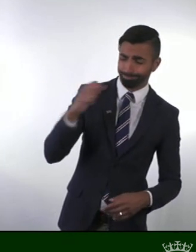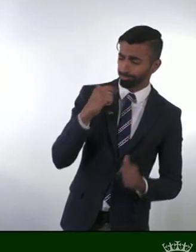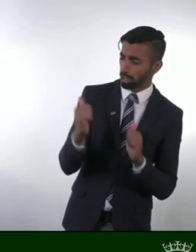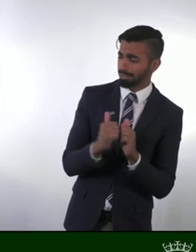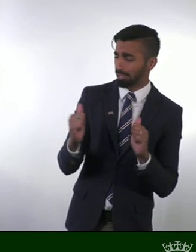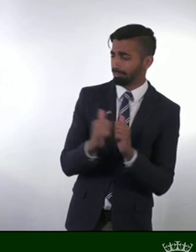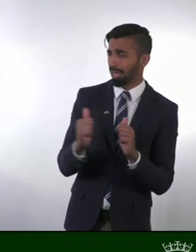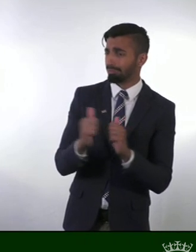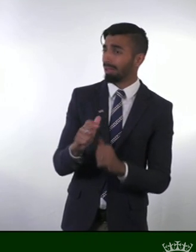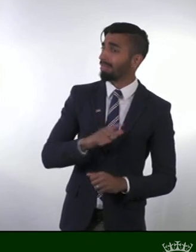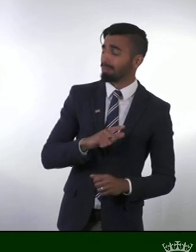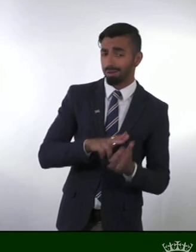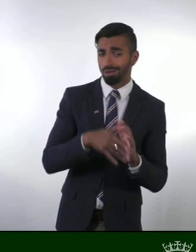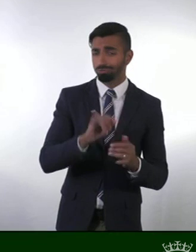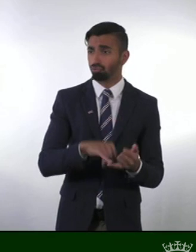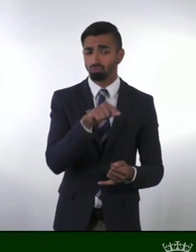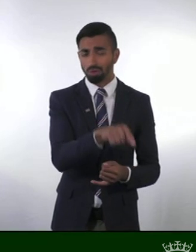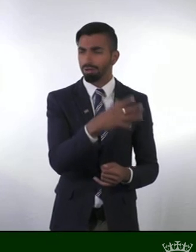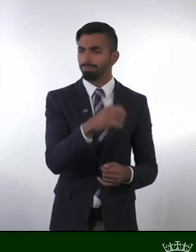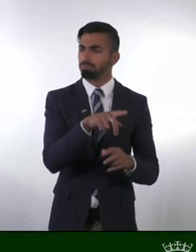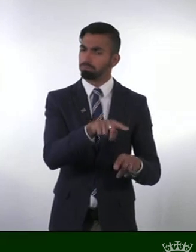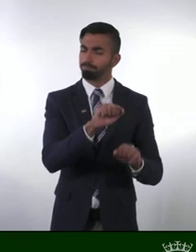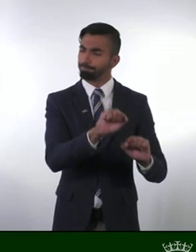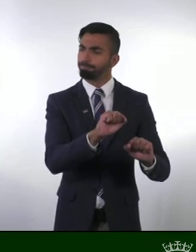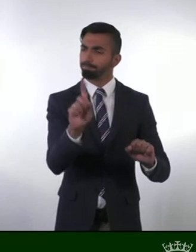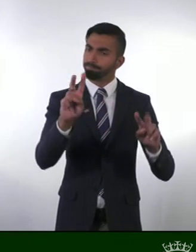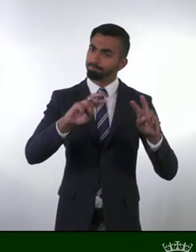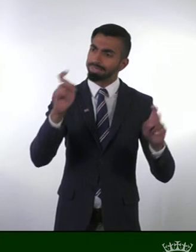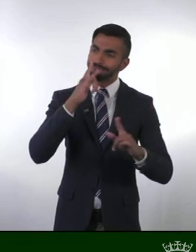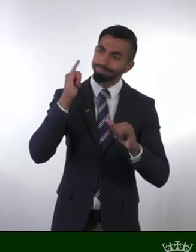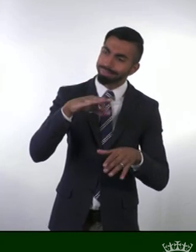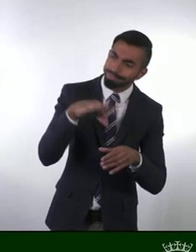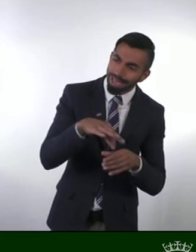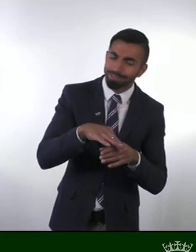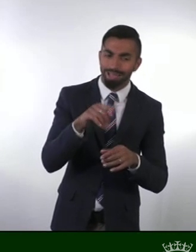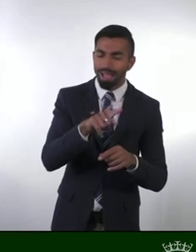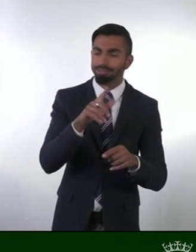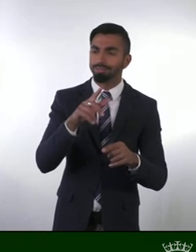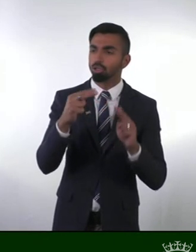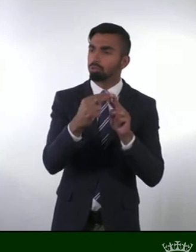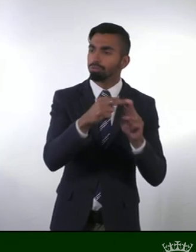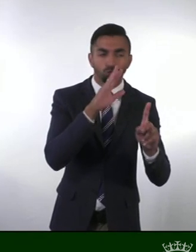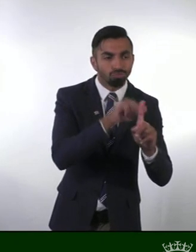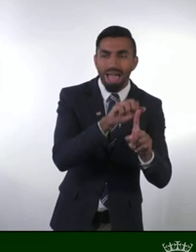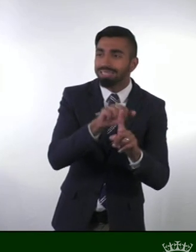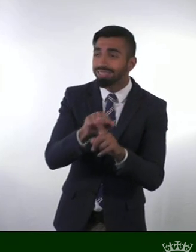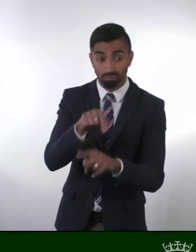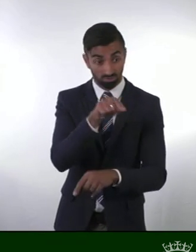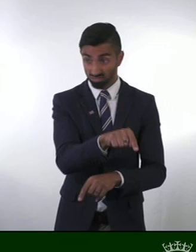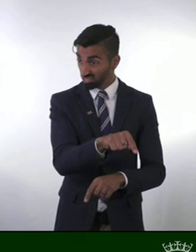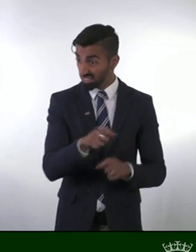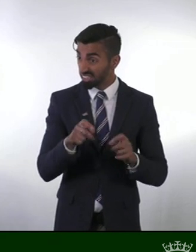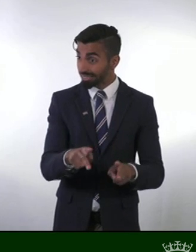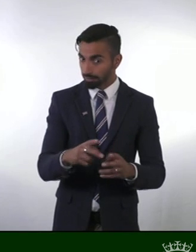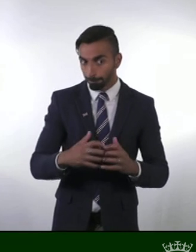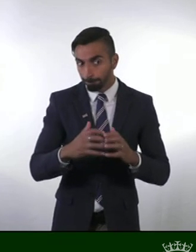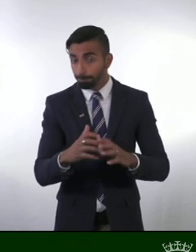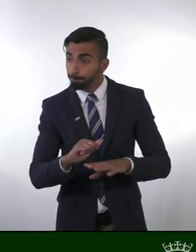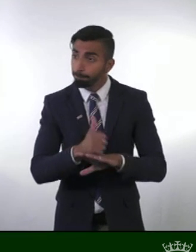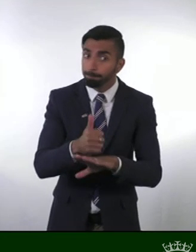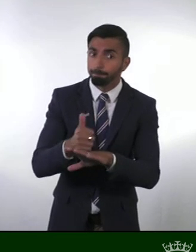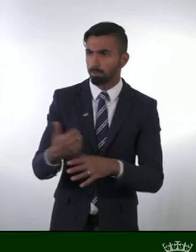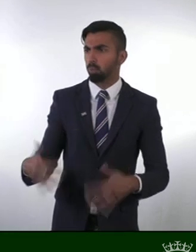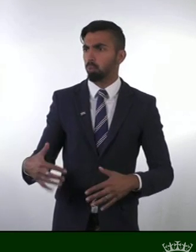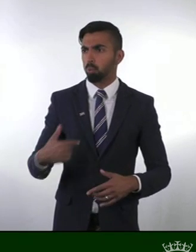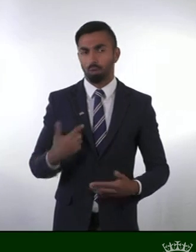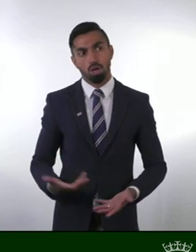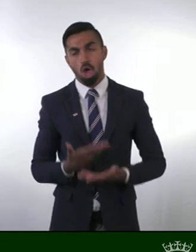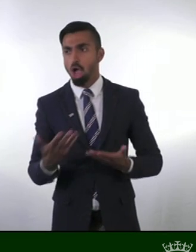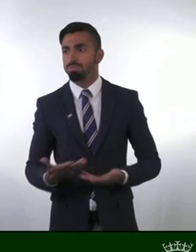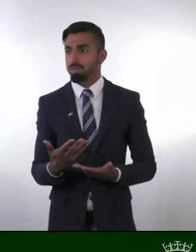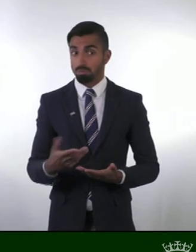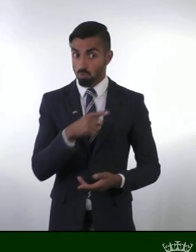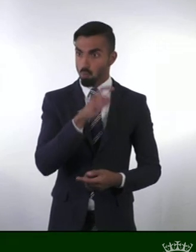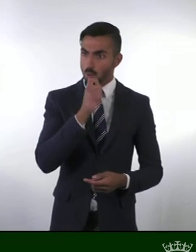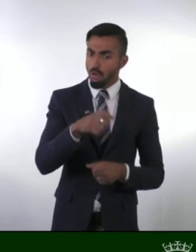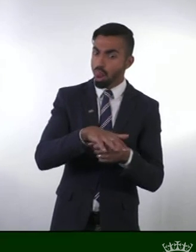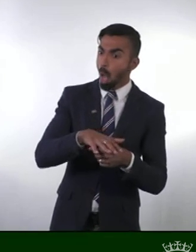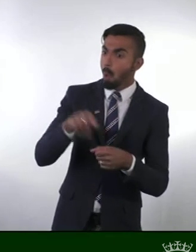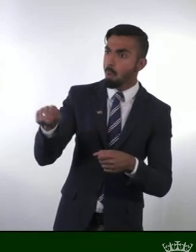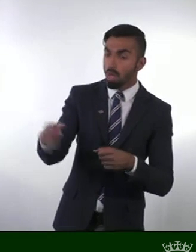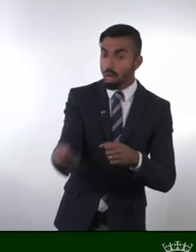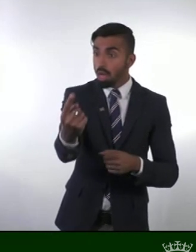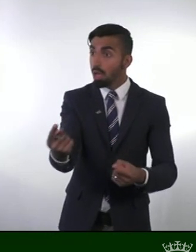With the help of the joint biosecurity centre, we are now able to identify hotspots, to do whack-a-mole and to stamp out outbreaks of the epidemic where they occur.